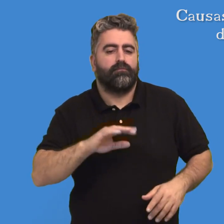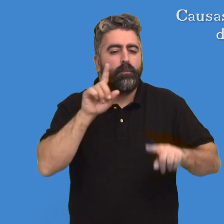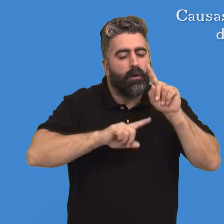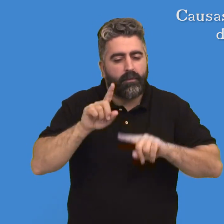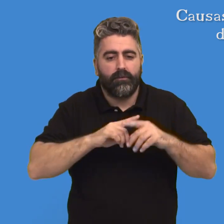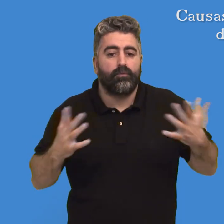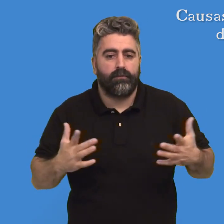problema